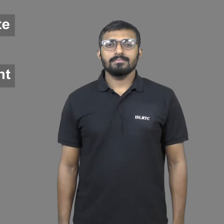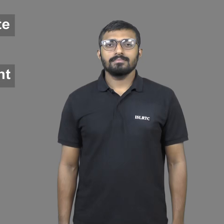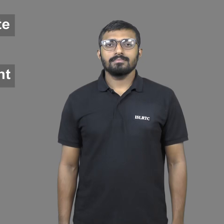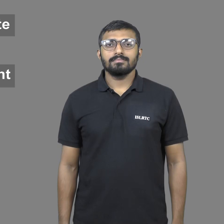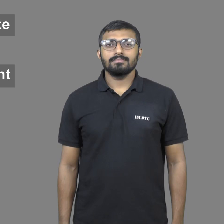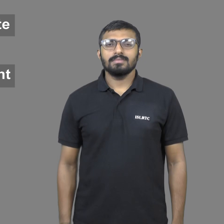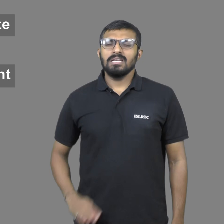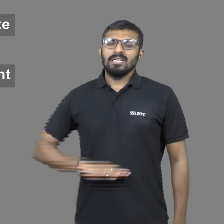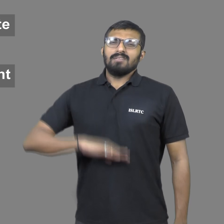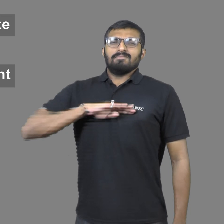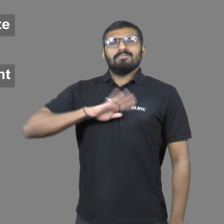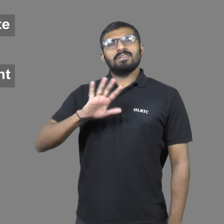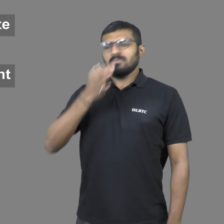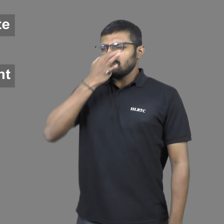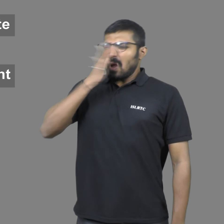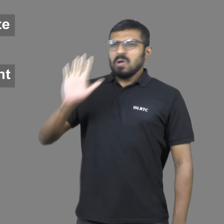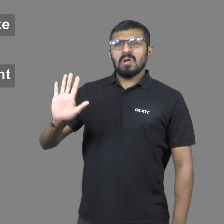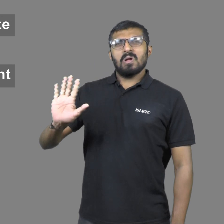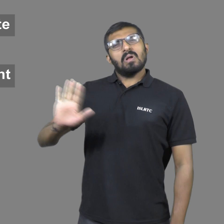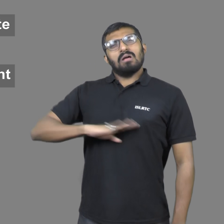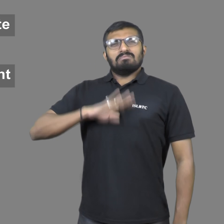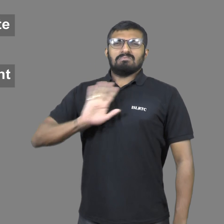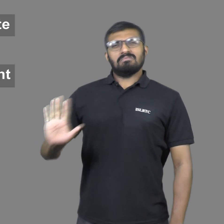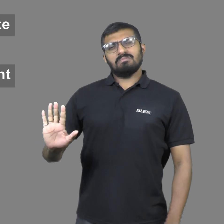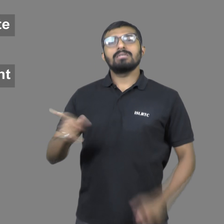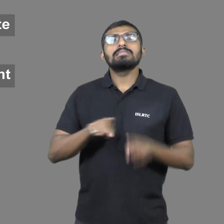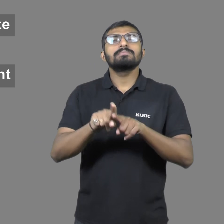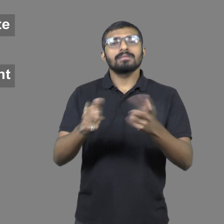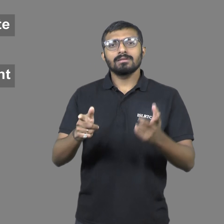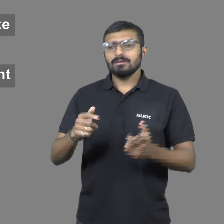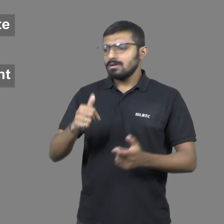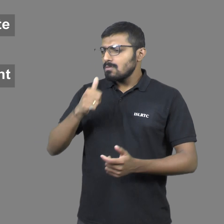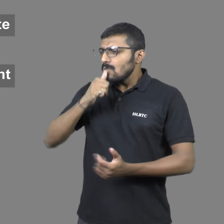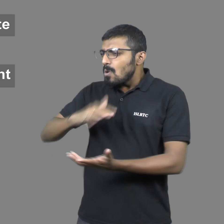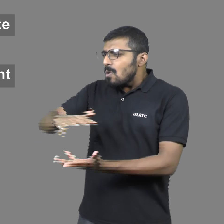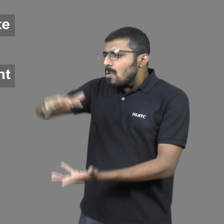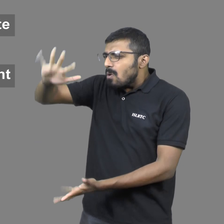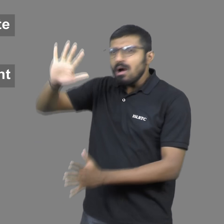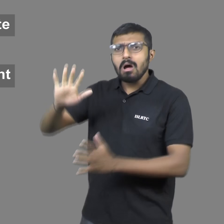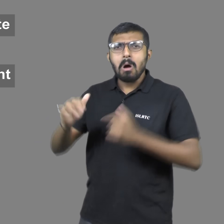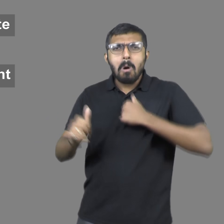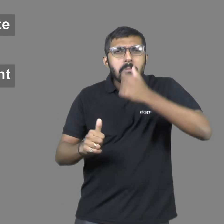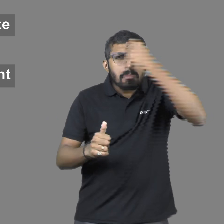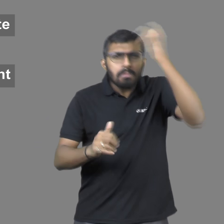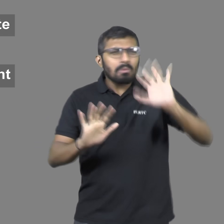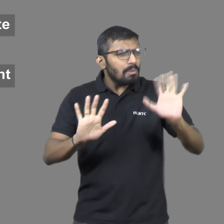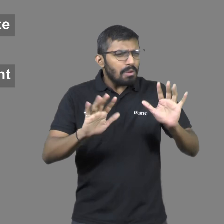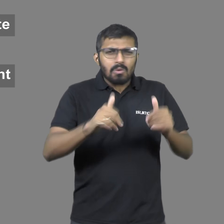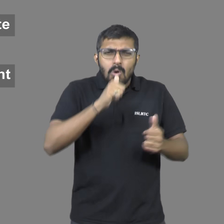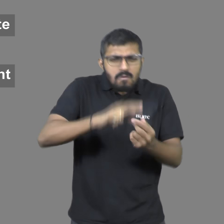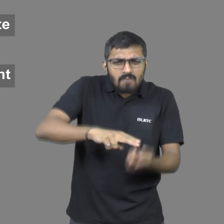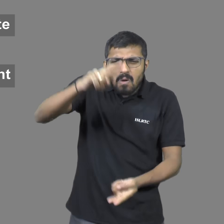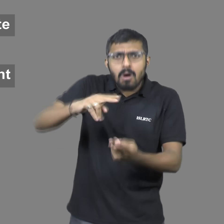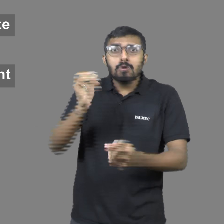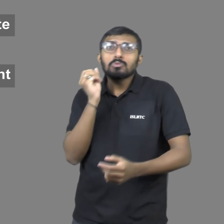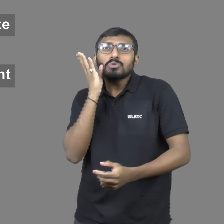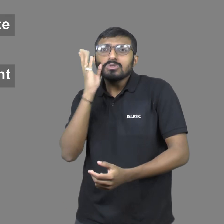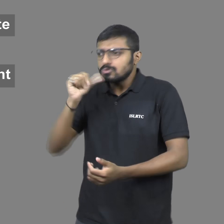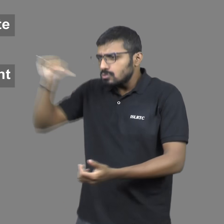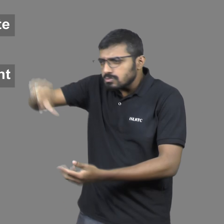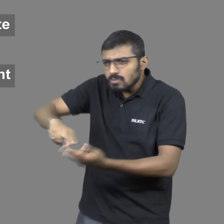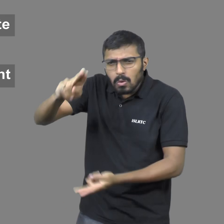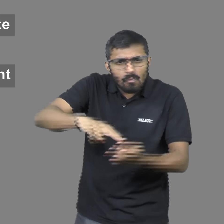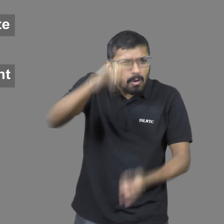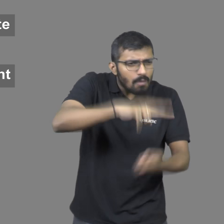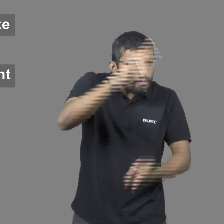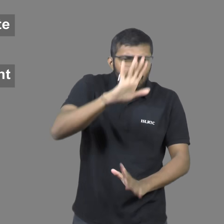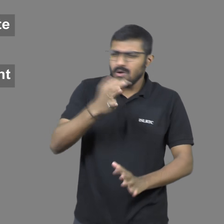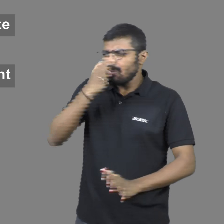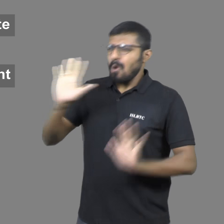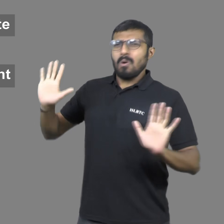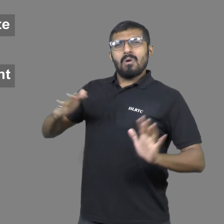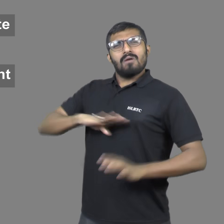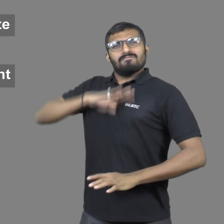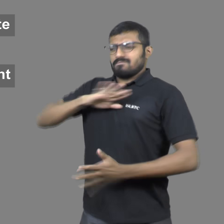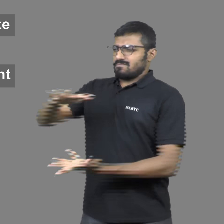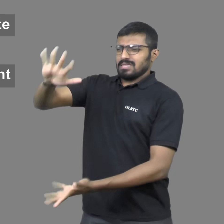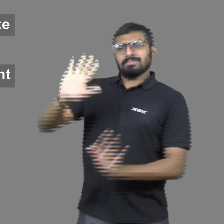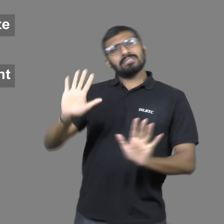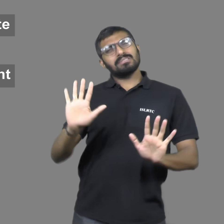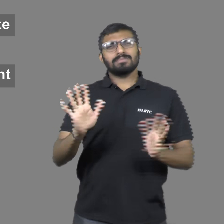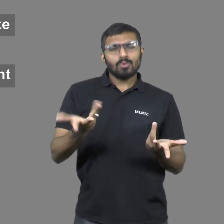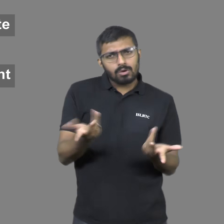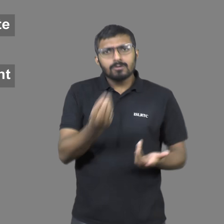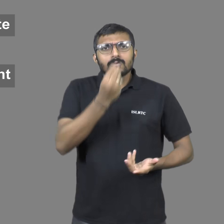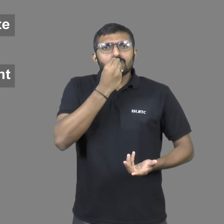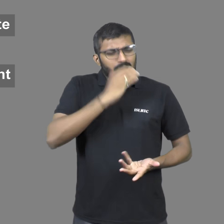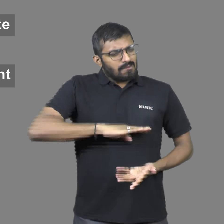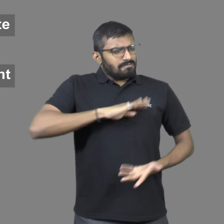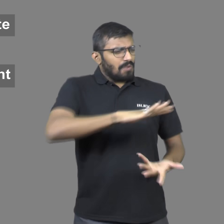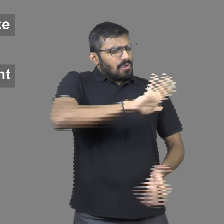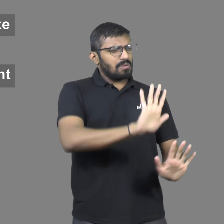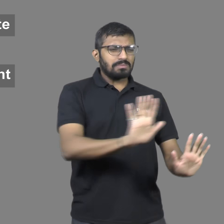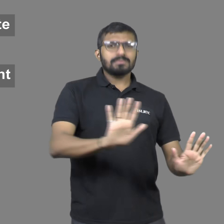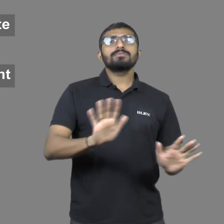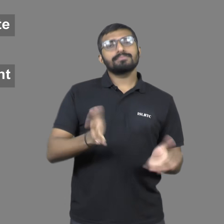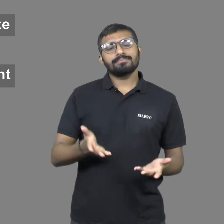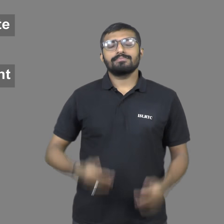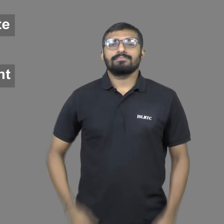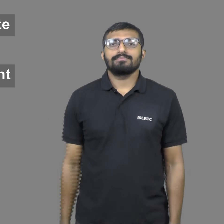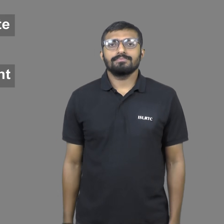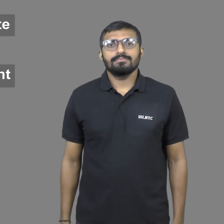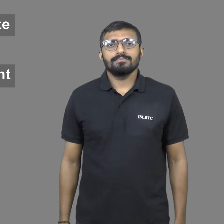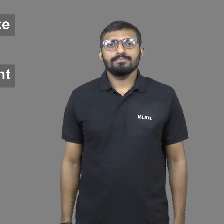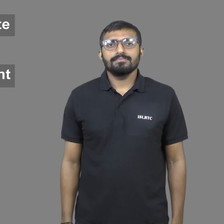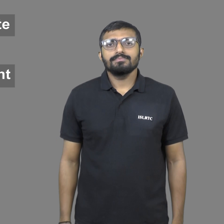Adequate Sufficient